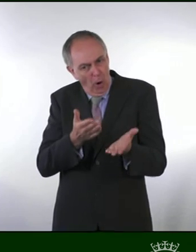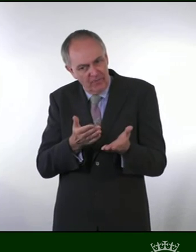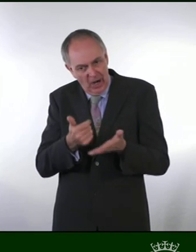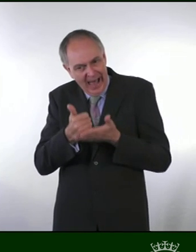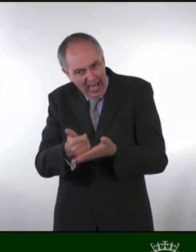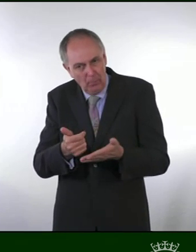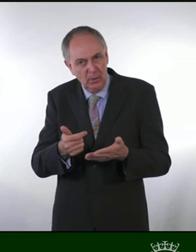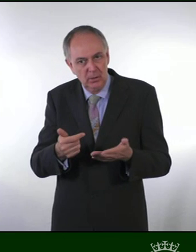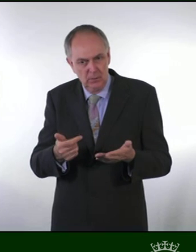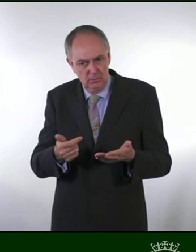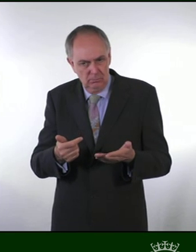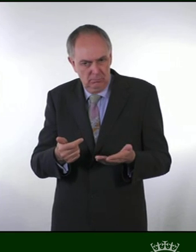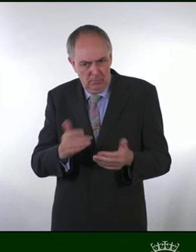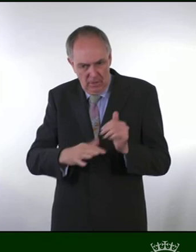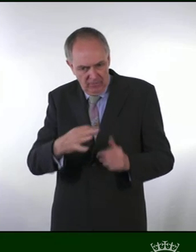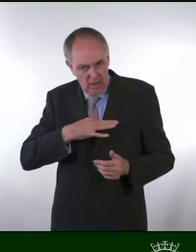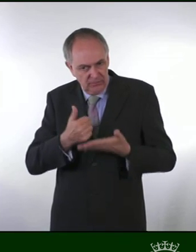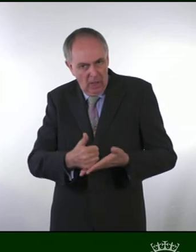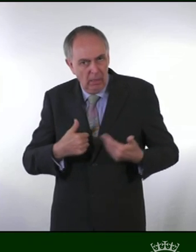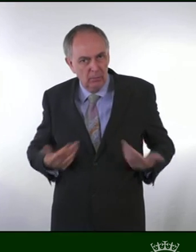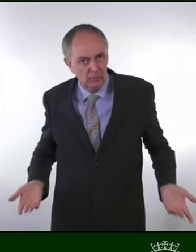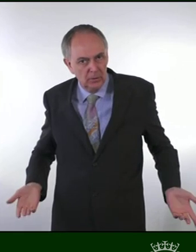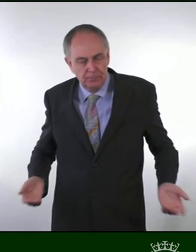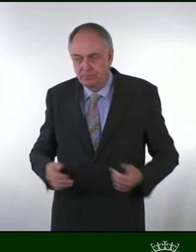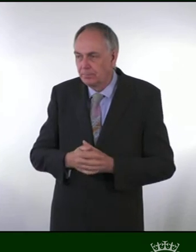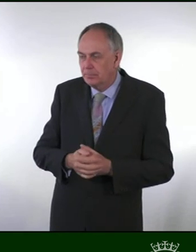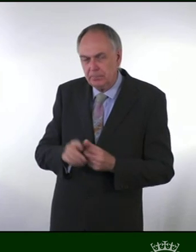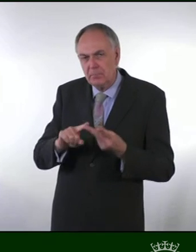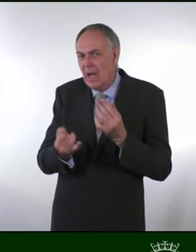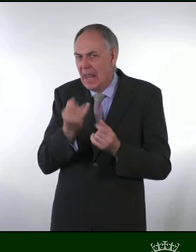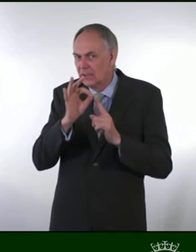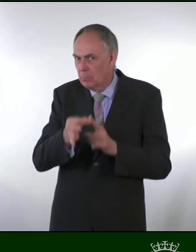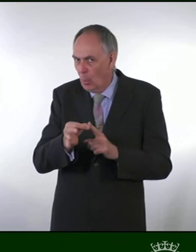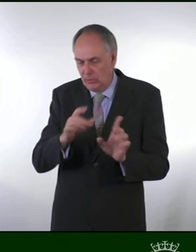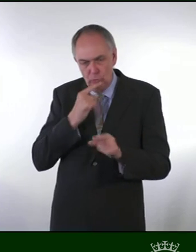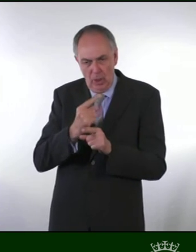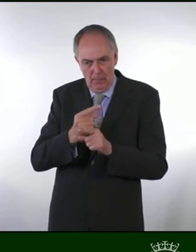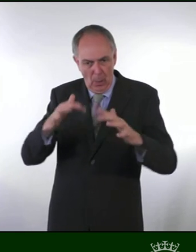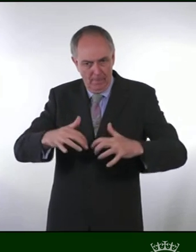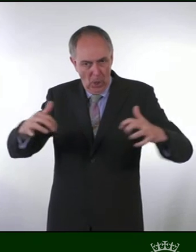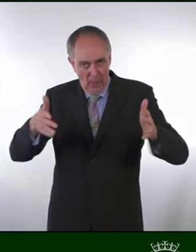That is the offer that was not taken up. Finally, may I turn to the question of Parliament?